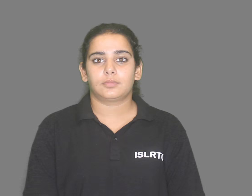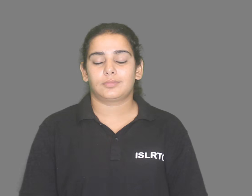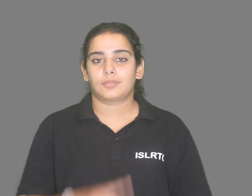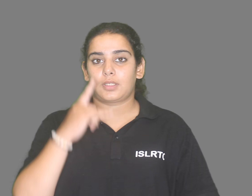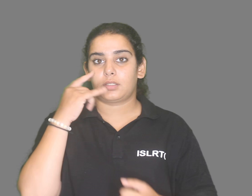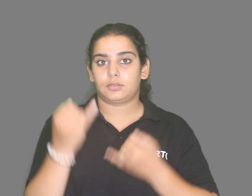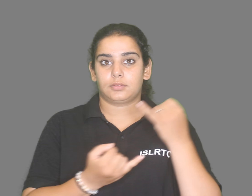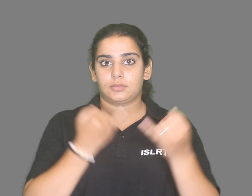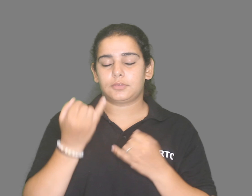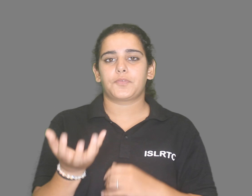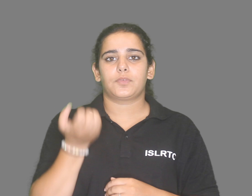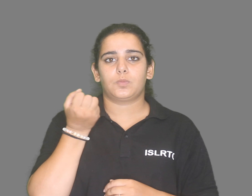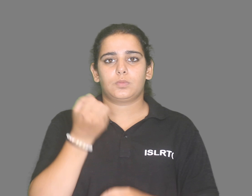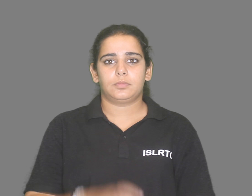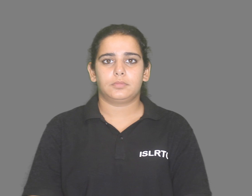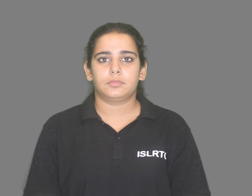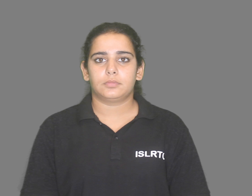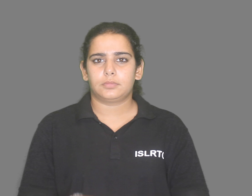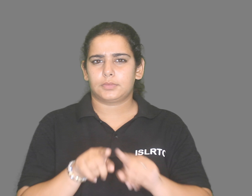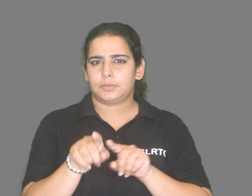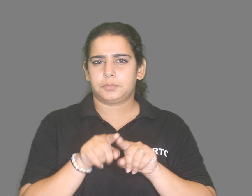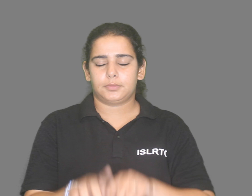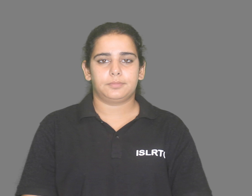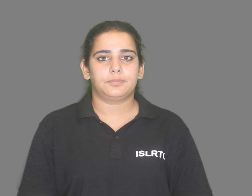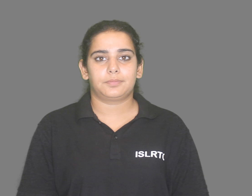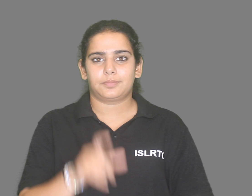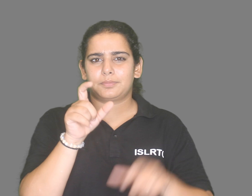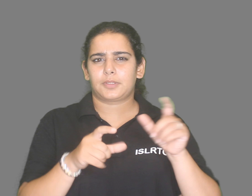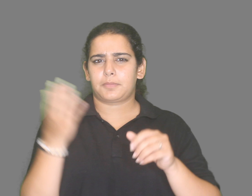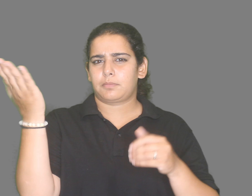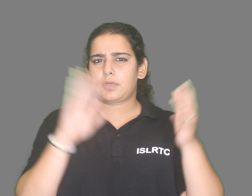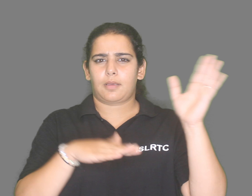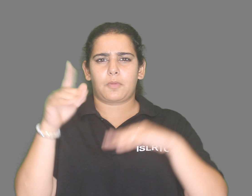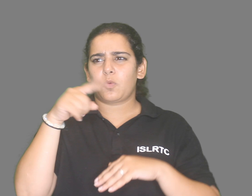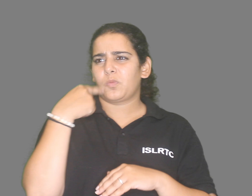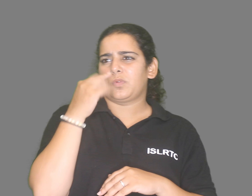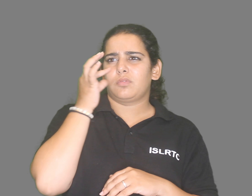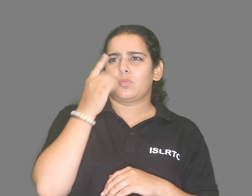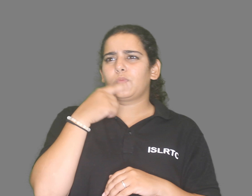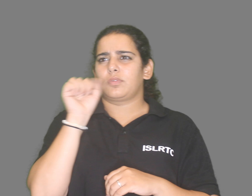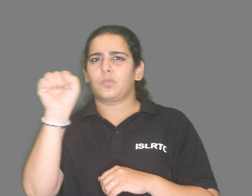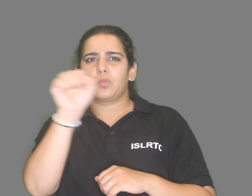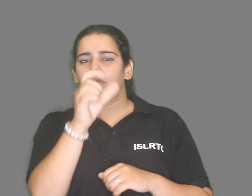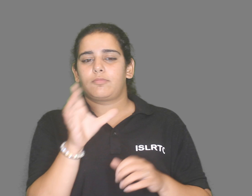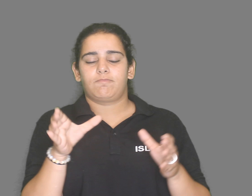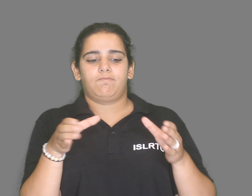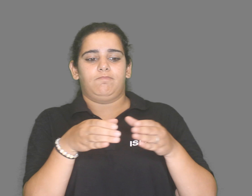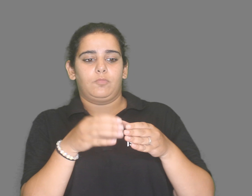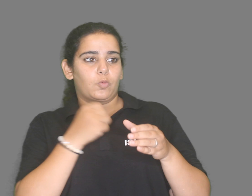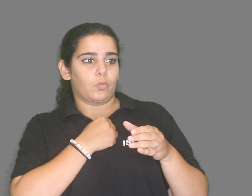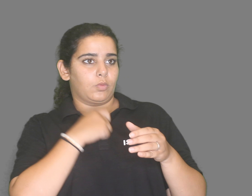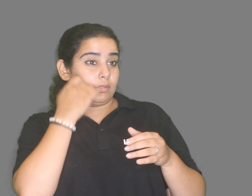Sampling Selecting the group that you will in your research